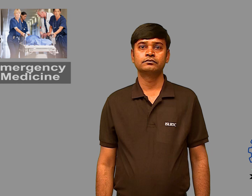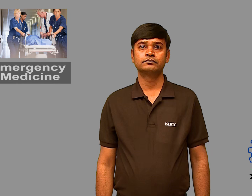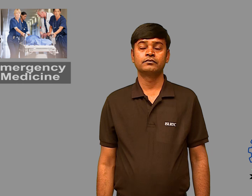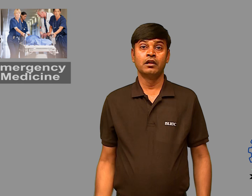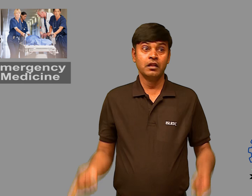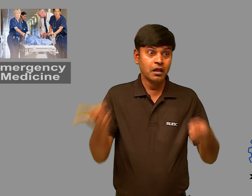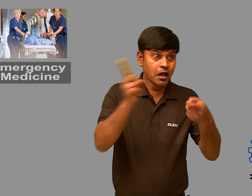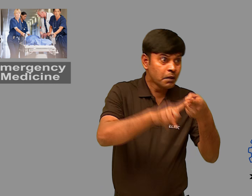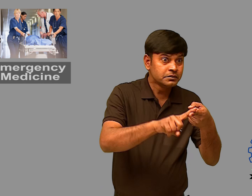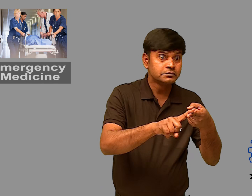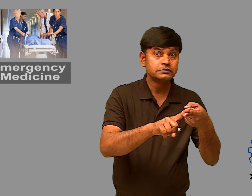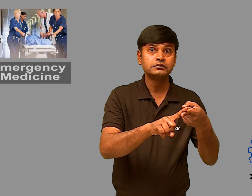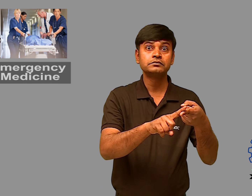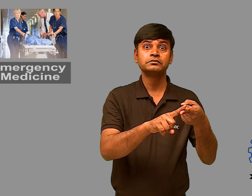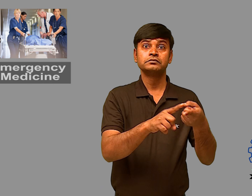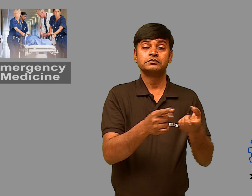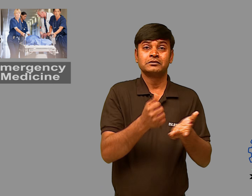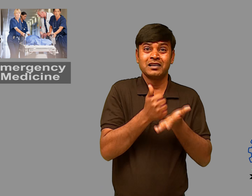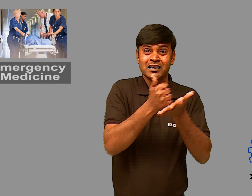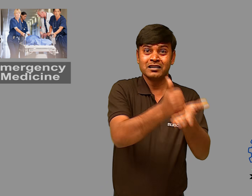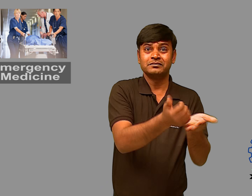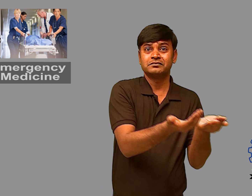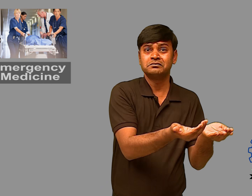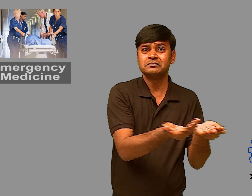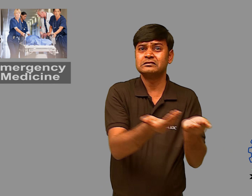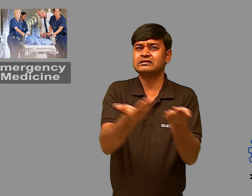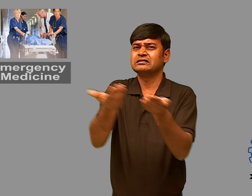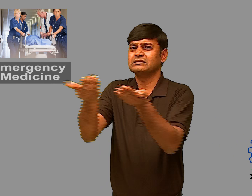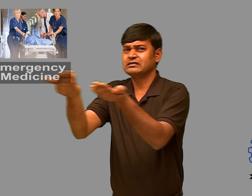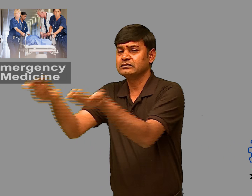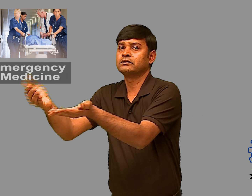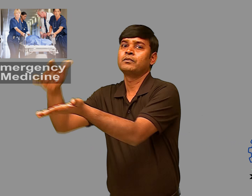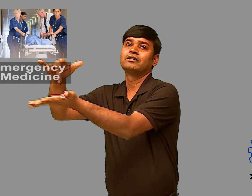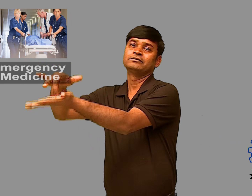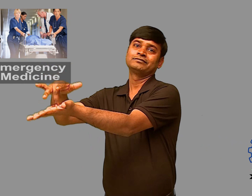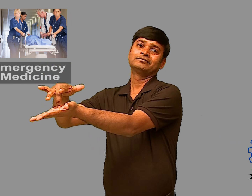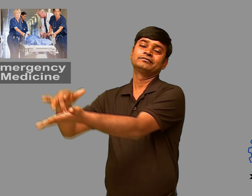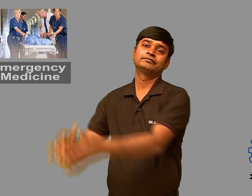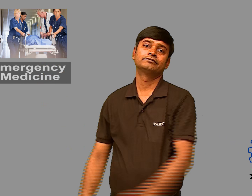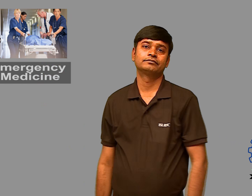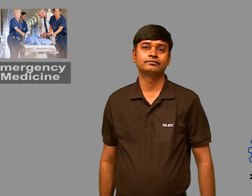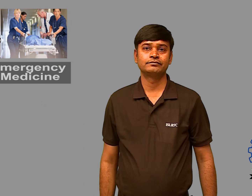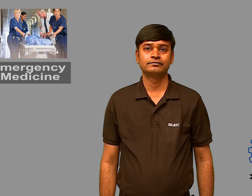Emergency Medicine